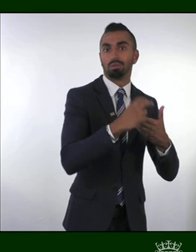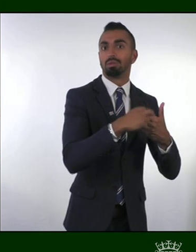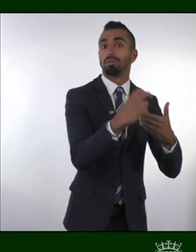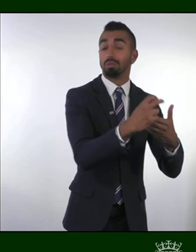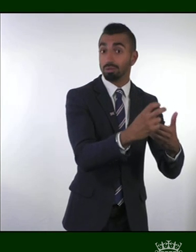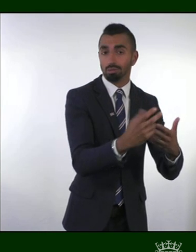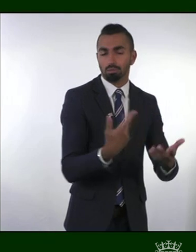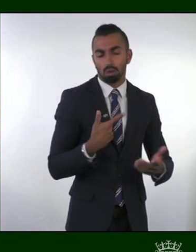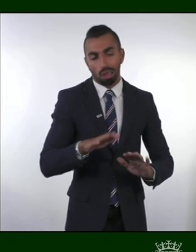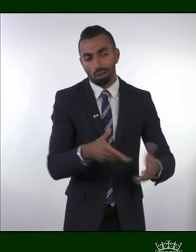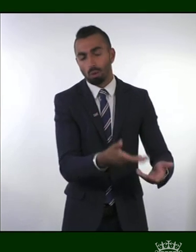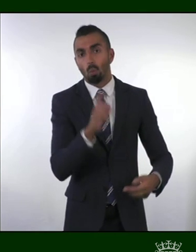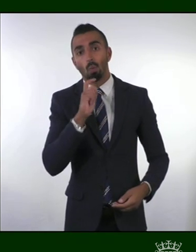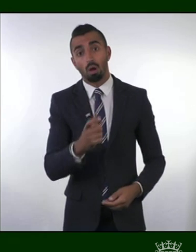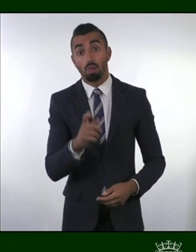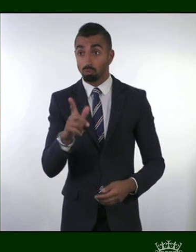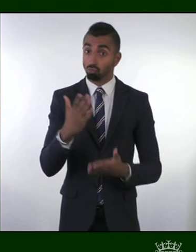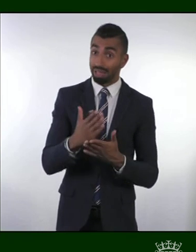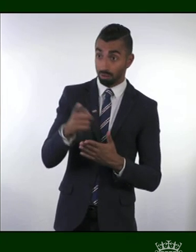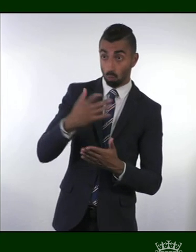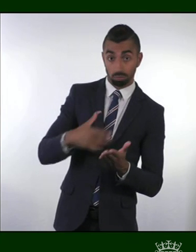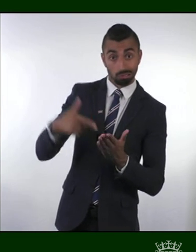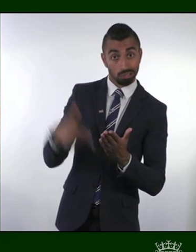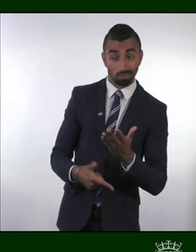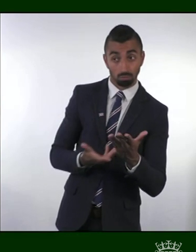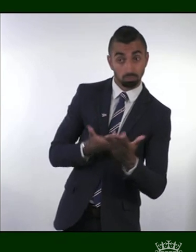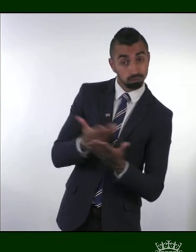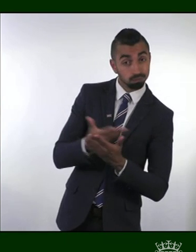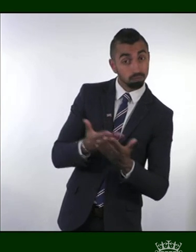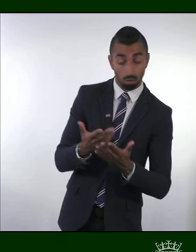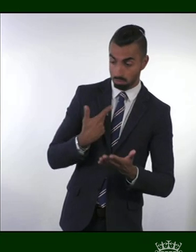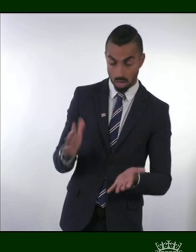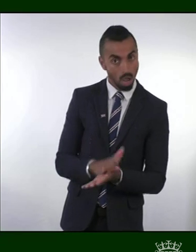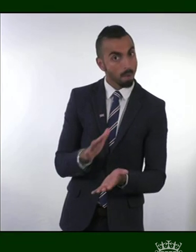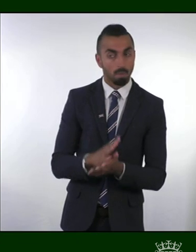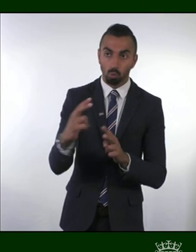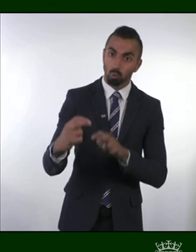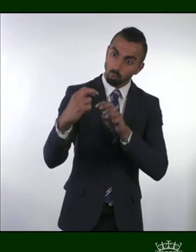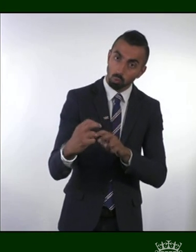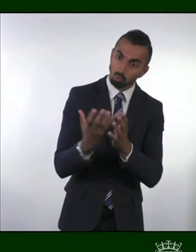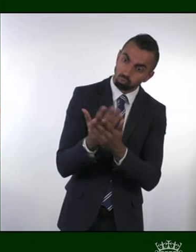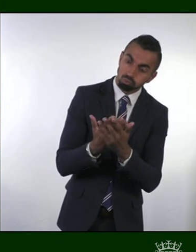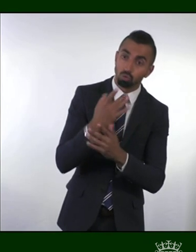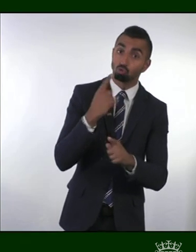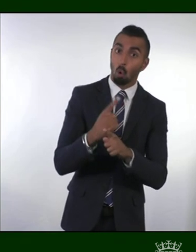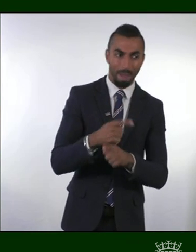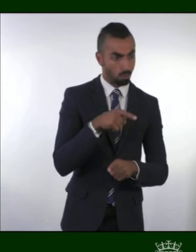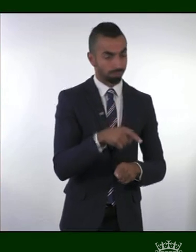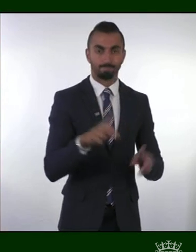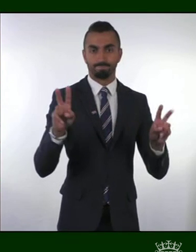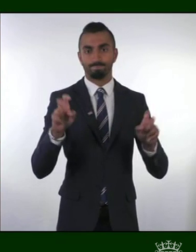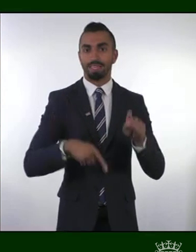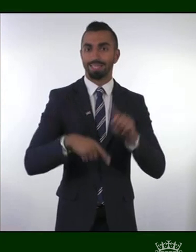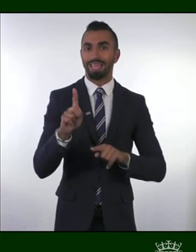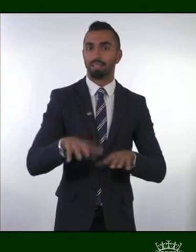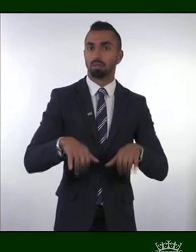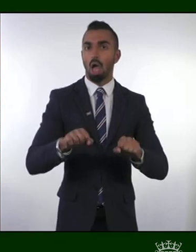More broadly, I would be very happy to sit down with her to get her advice and thoughts on how we can ensure that the kick-start scheme is as successful as it can be.